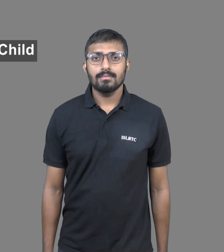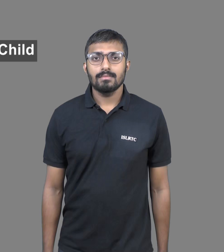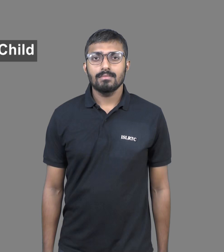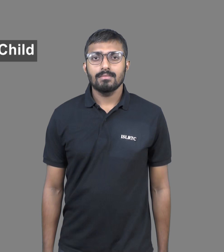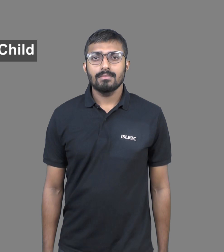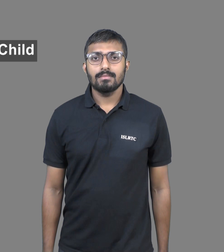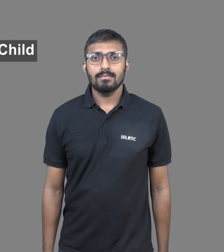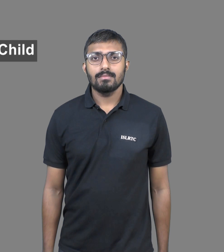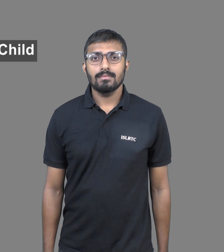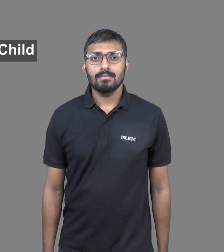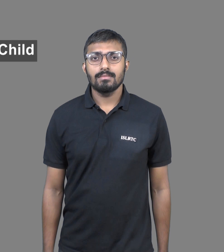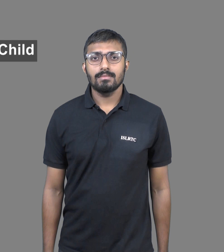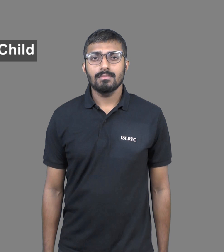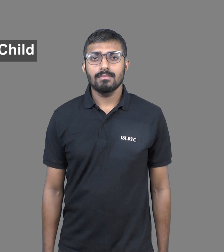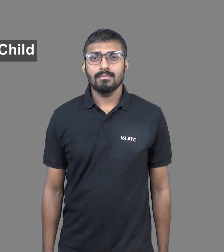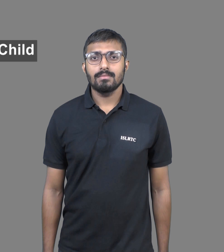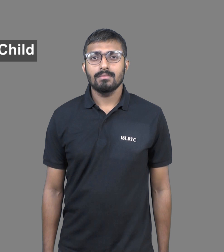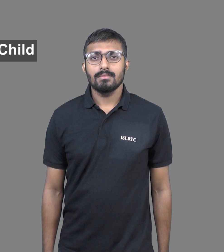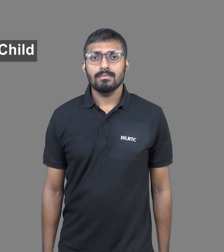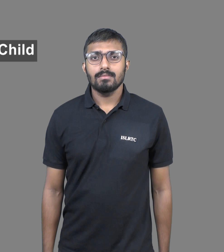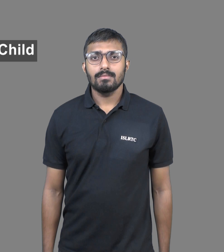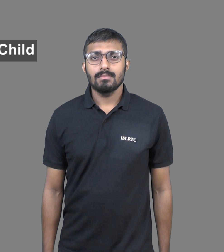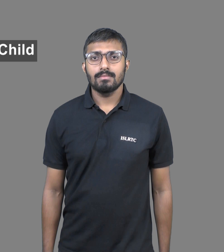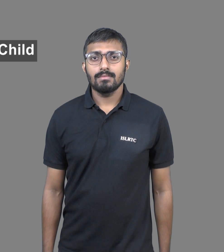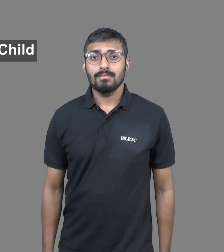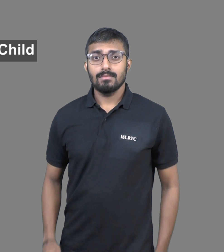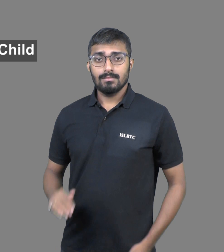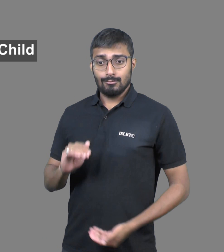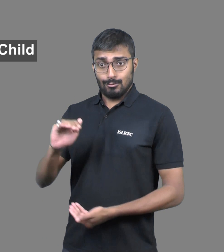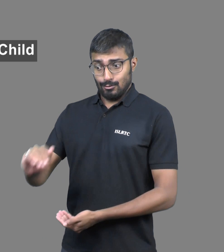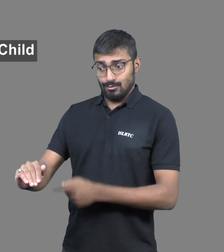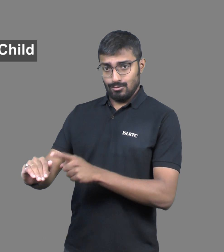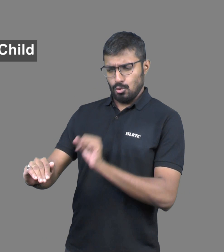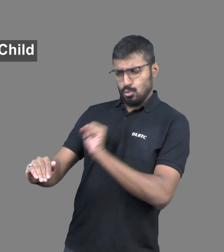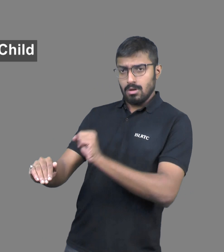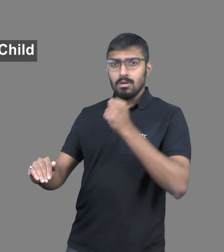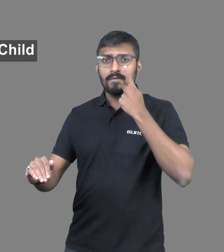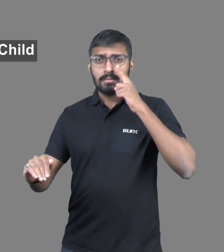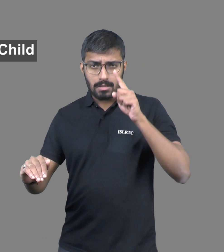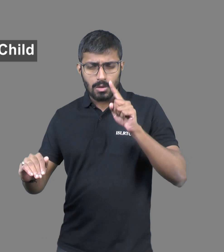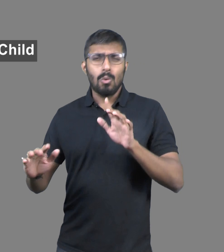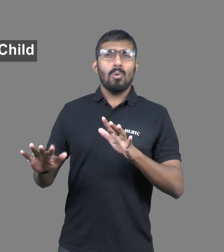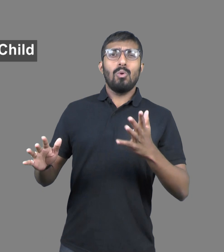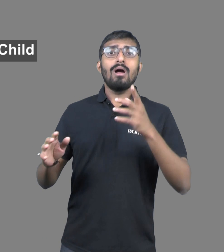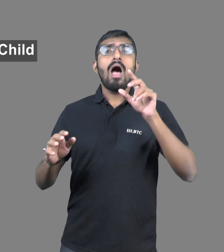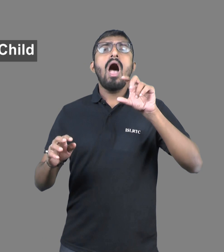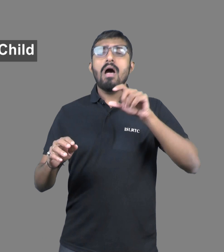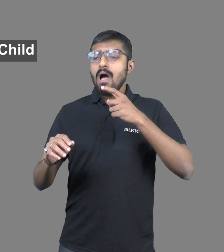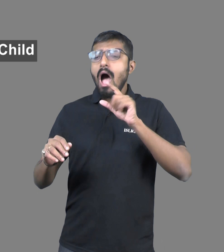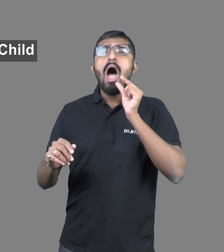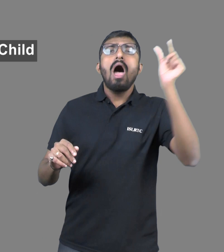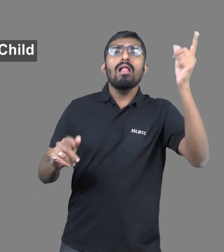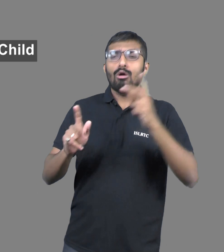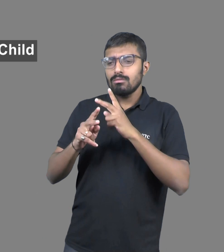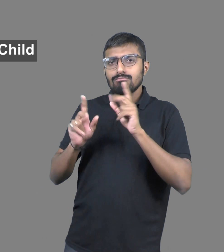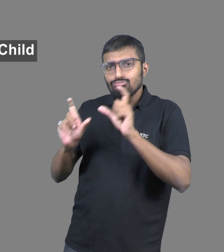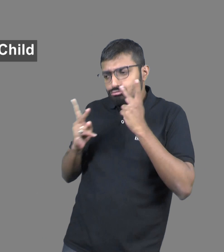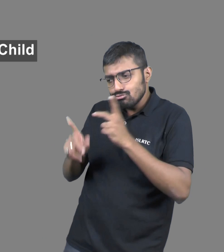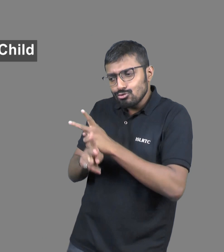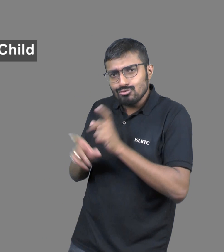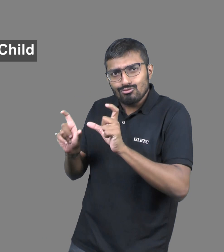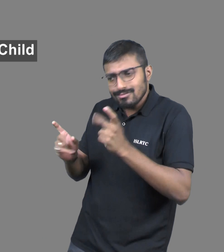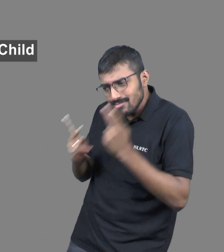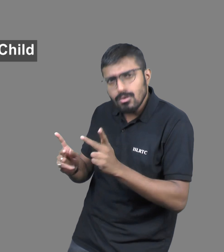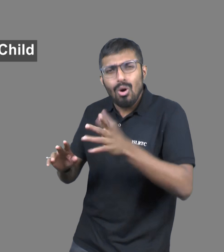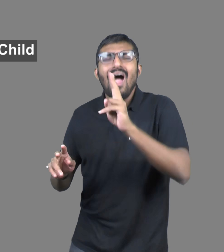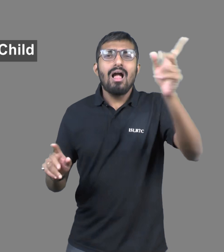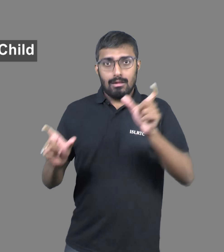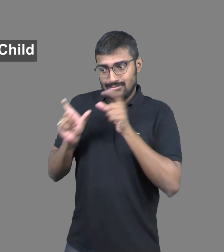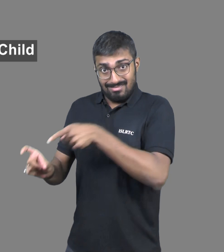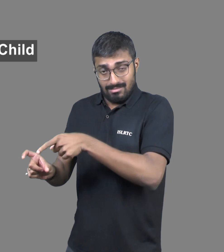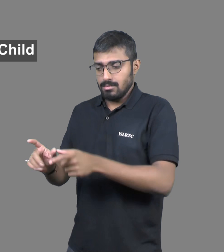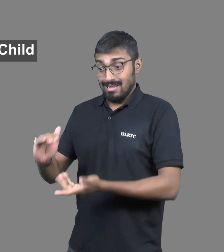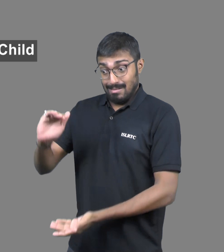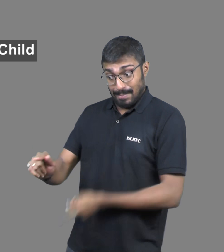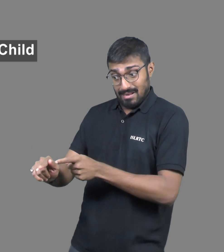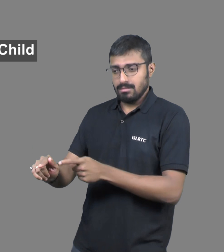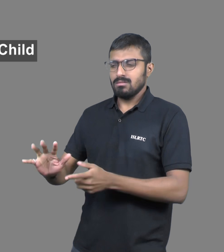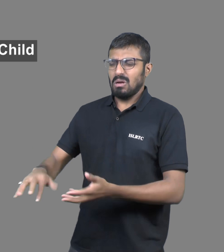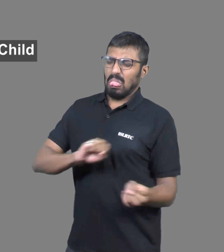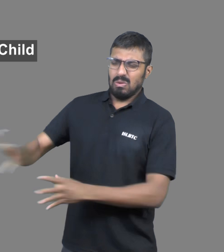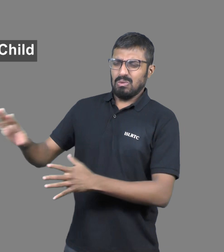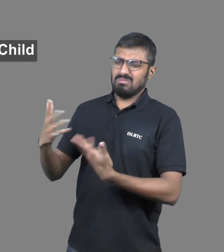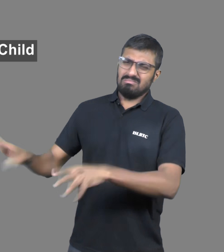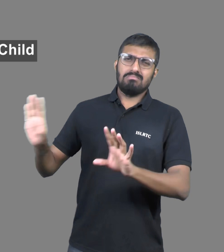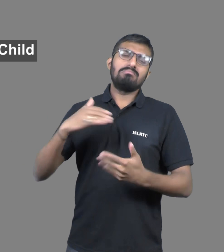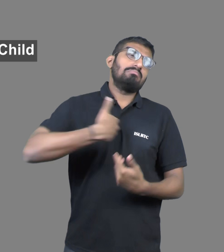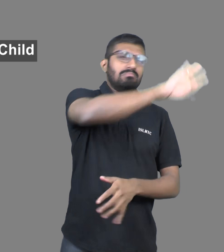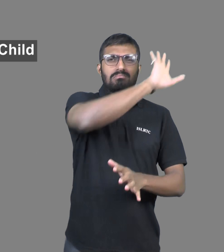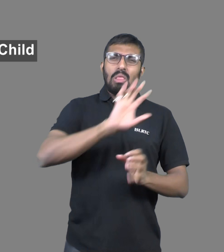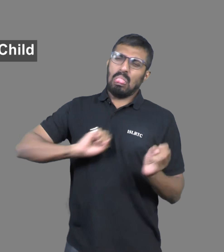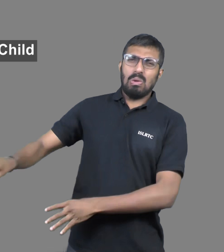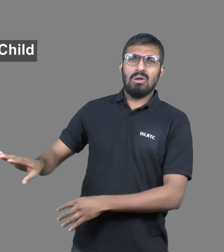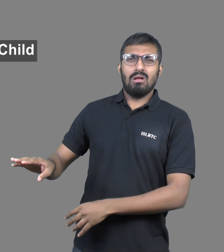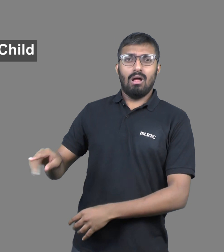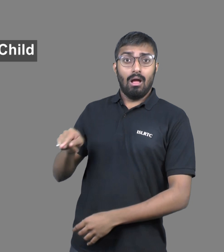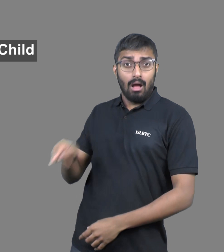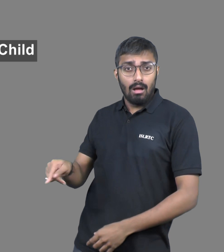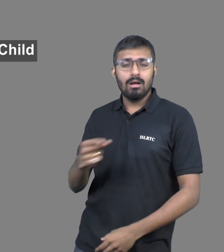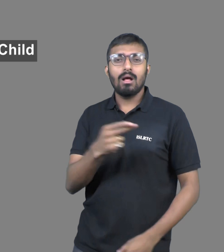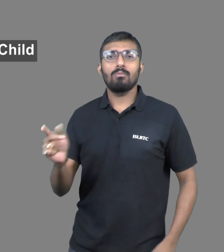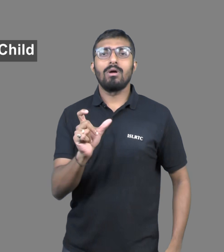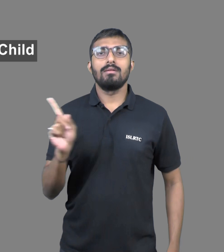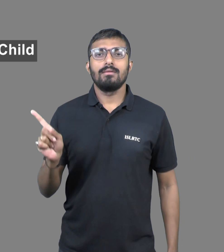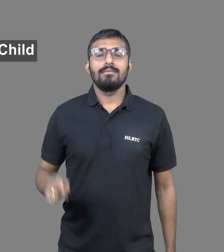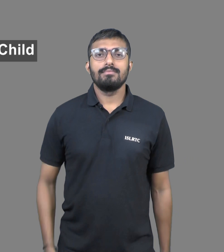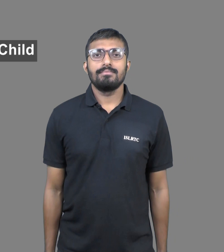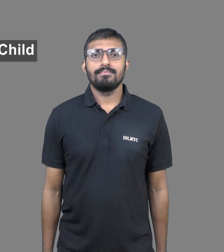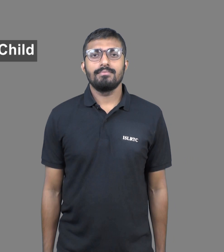Abandonment of Child